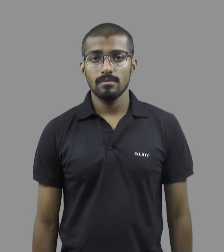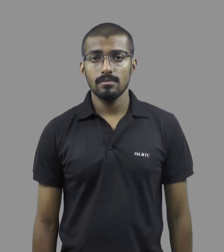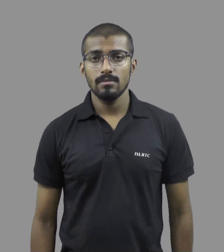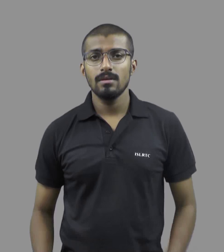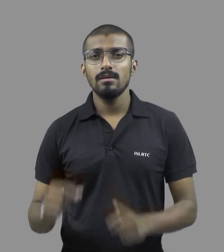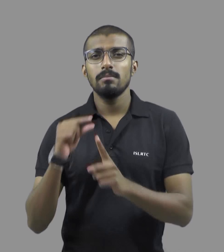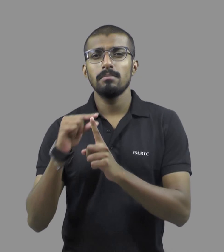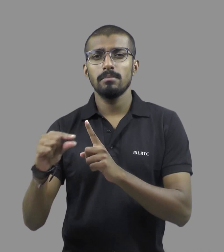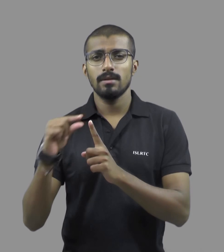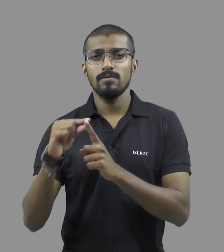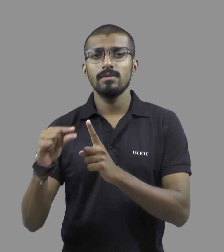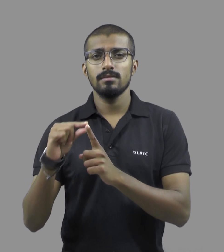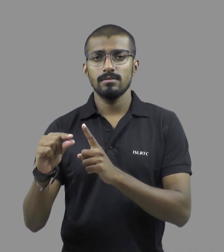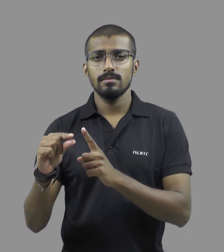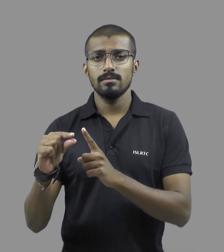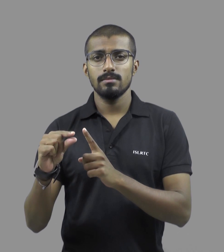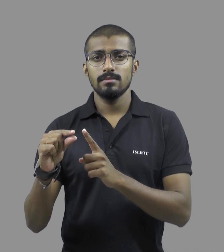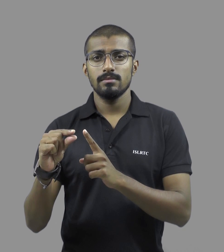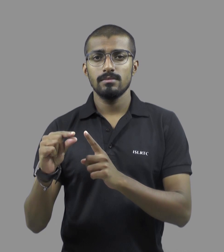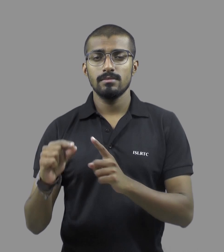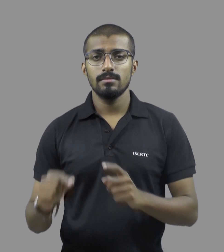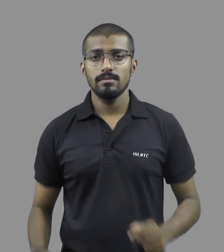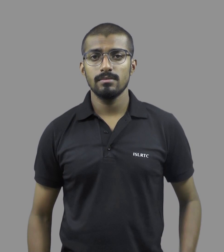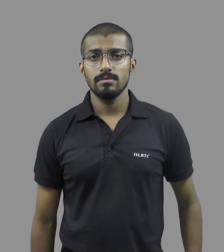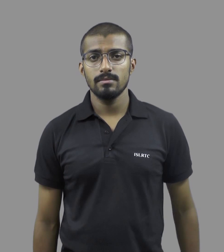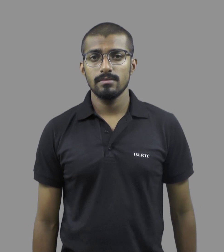Private